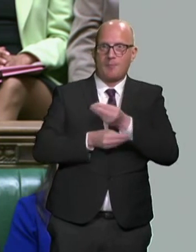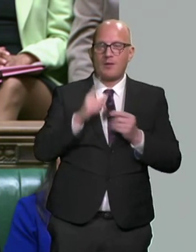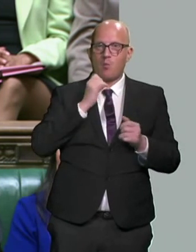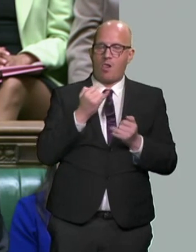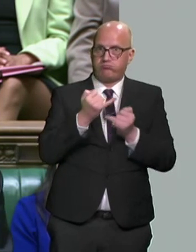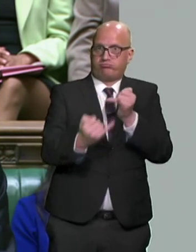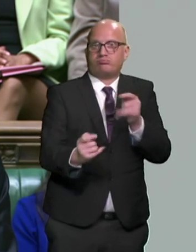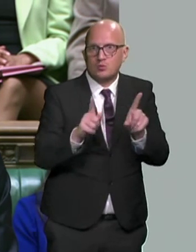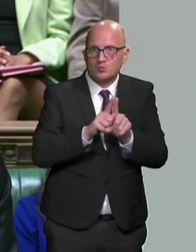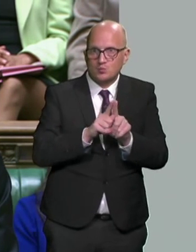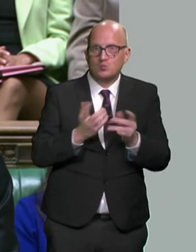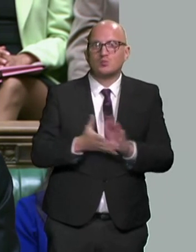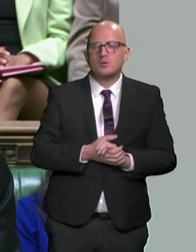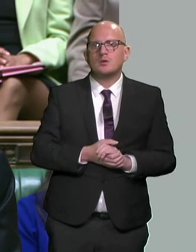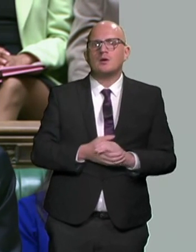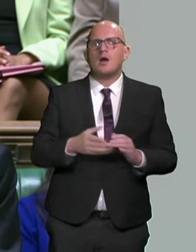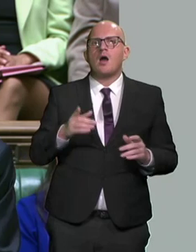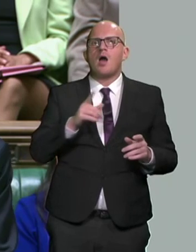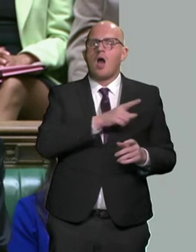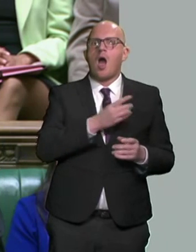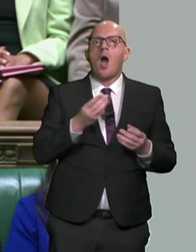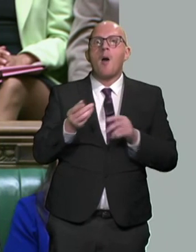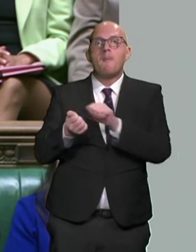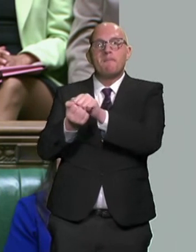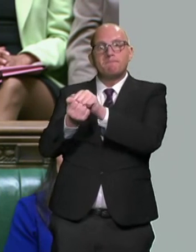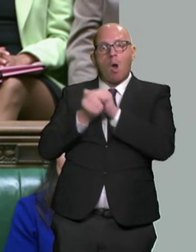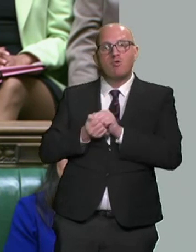The cost of borrowing is continuing to rise.